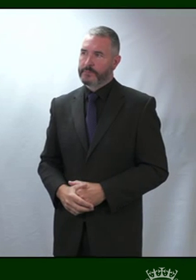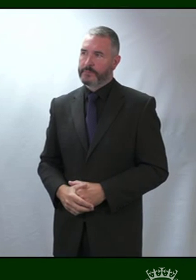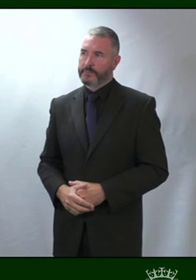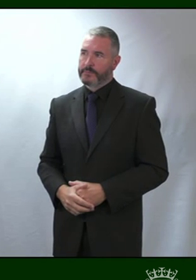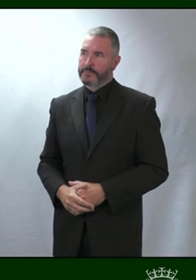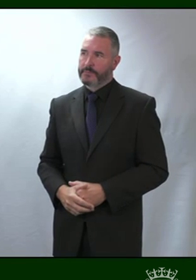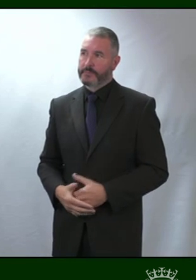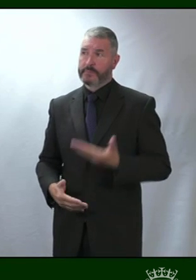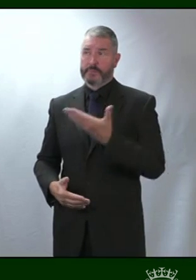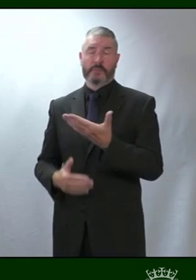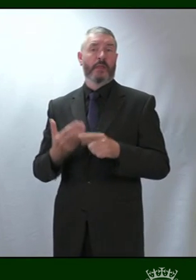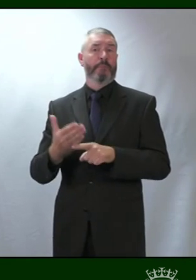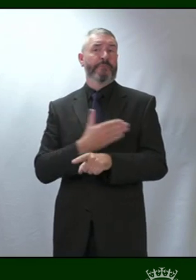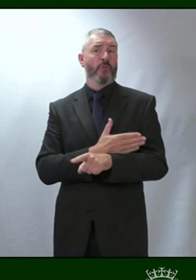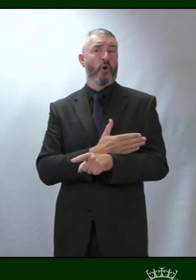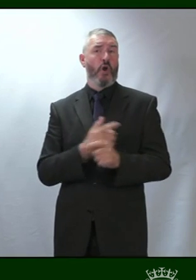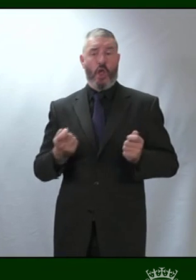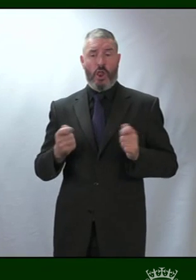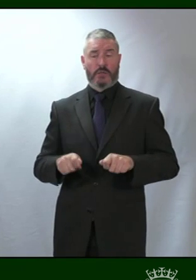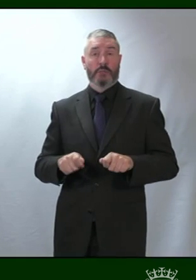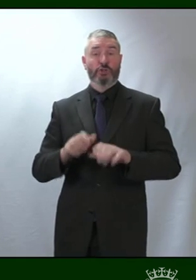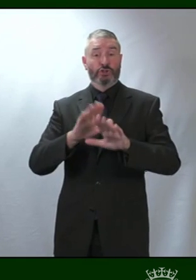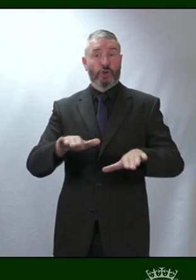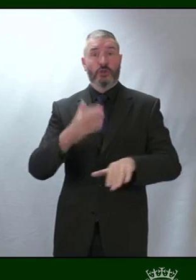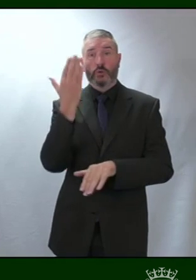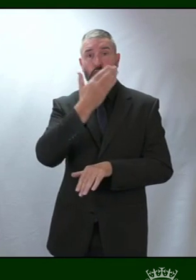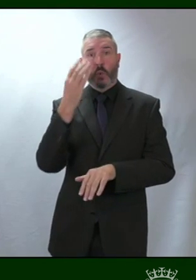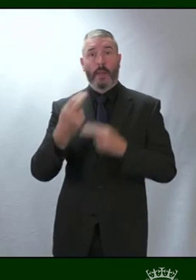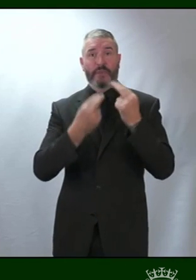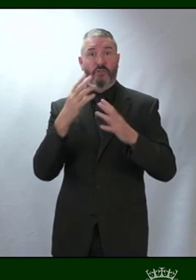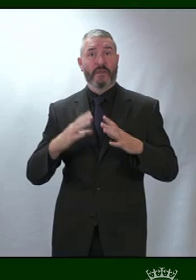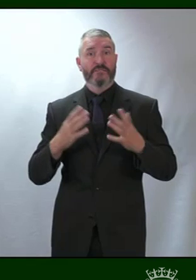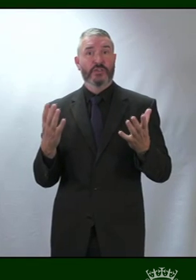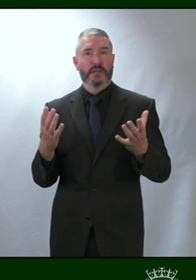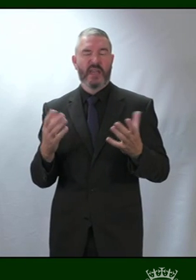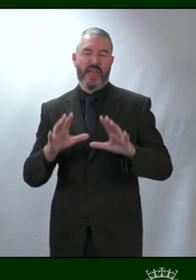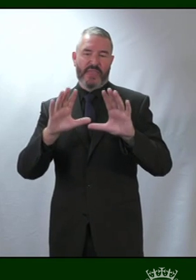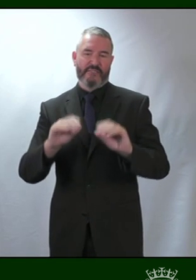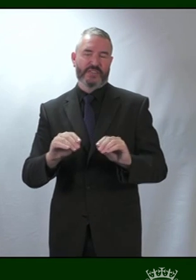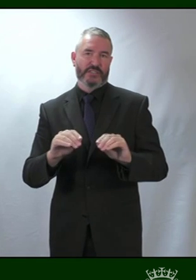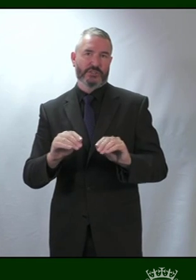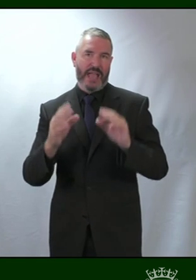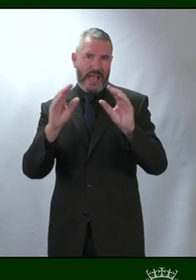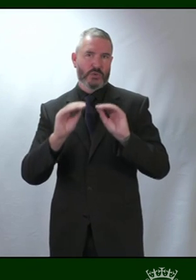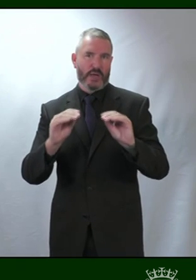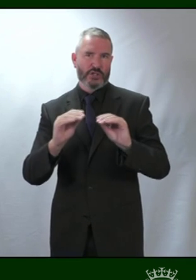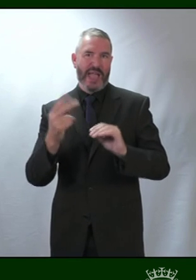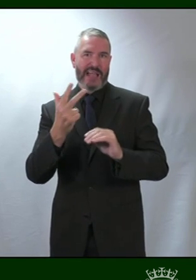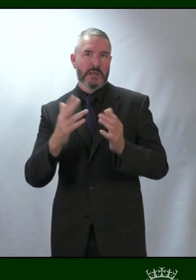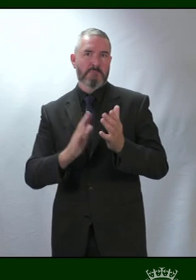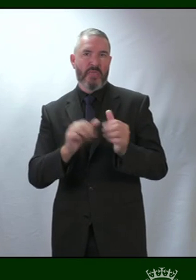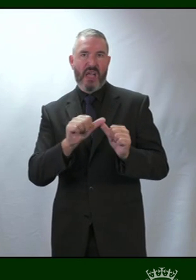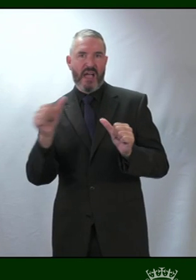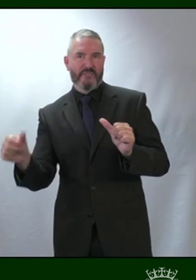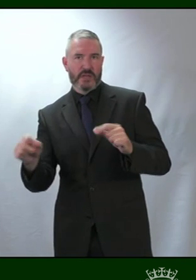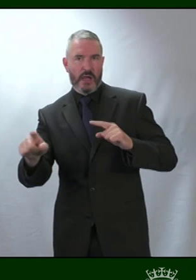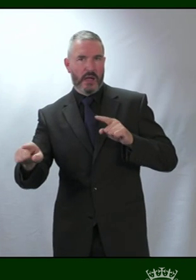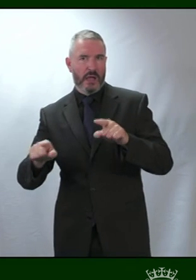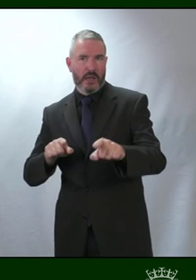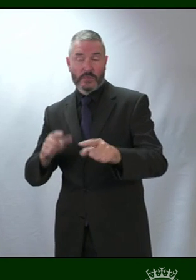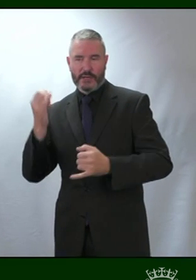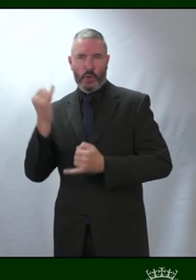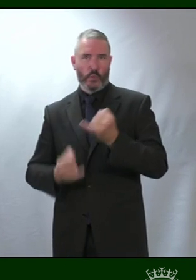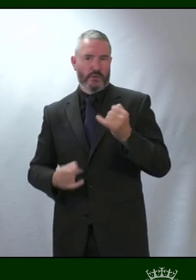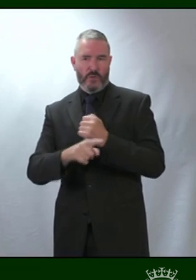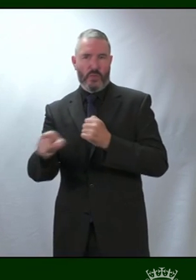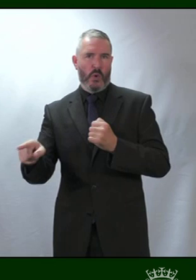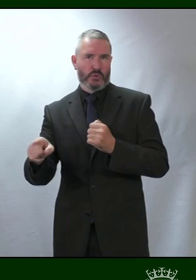Before lockdown, children on free school meals finished education on average 18 months behind their classmates and the gap was getting worse.